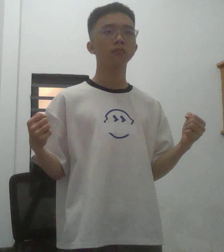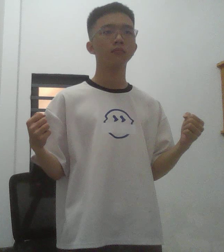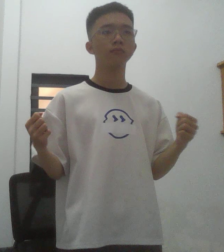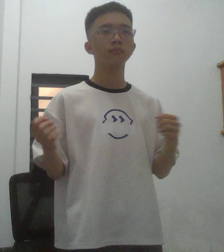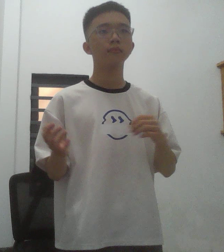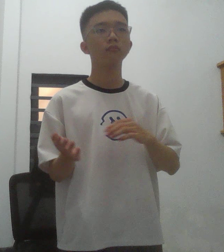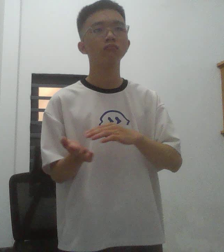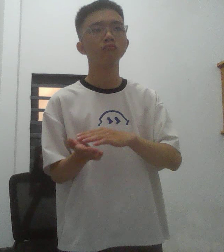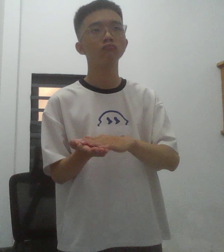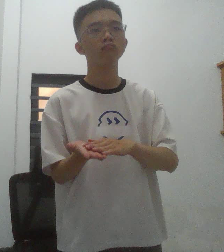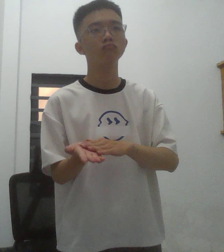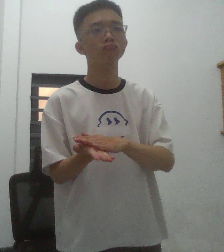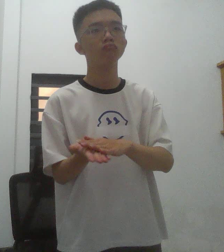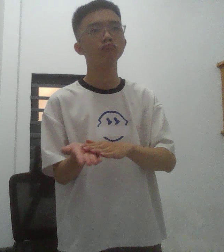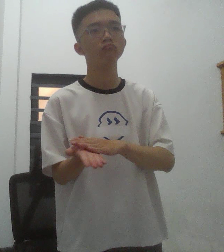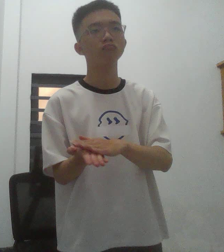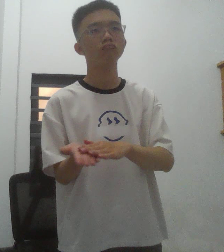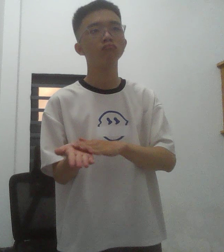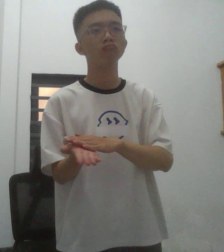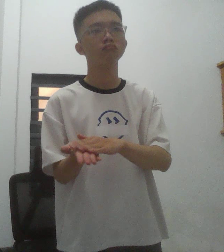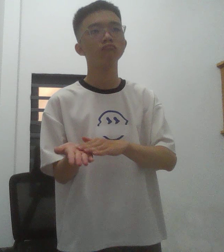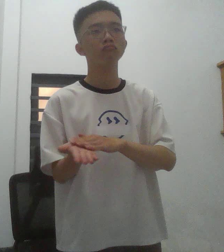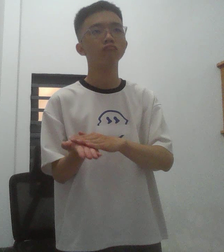xin loi